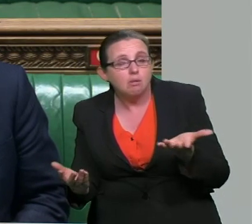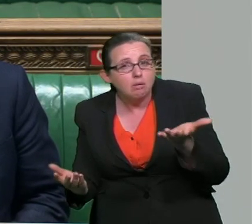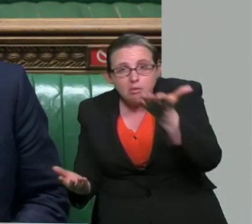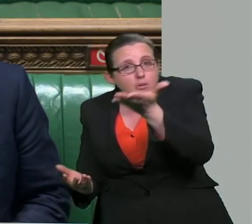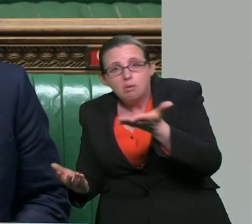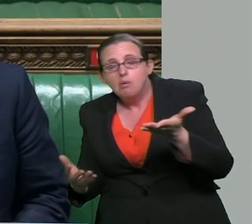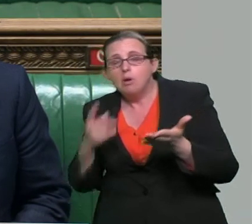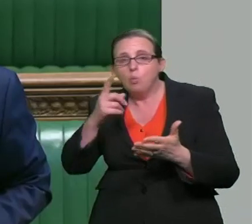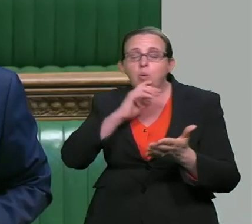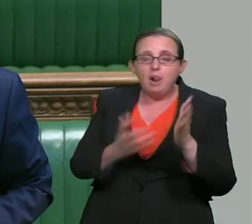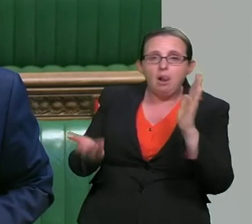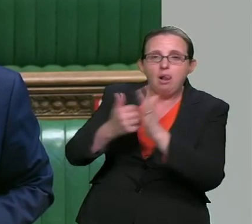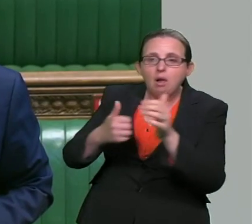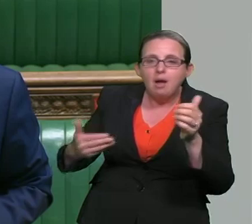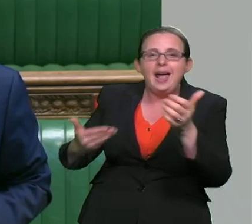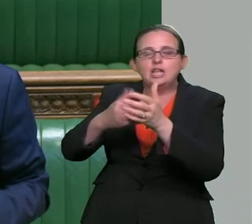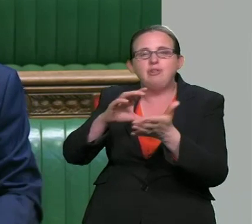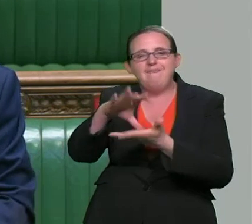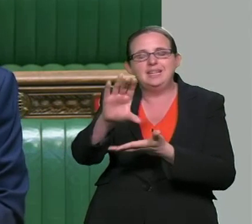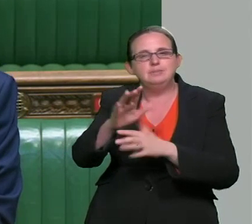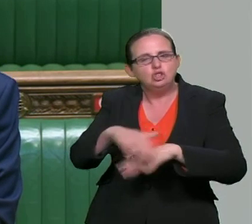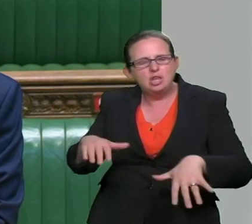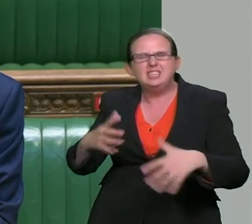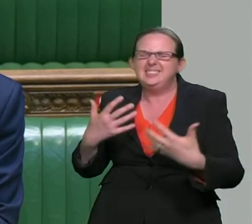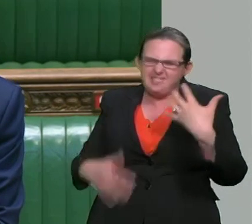Or is it additional investment for children who have suffered the most?